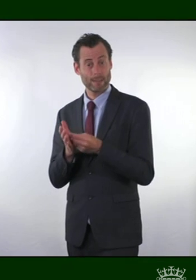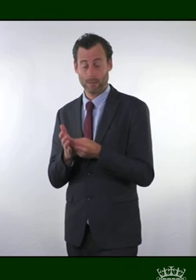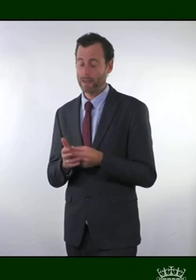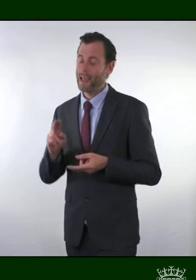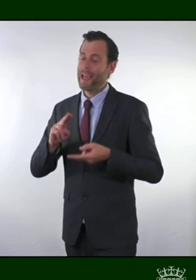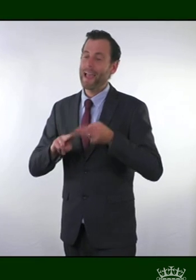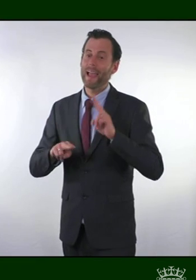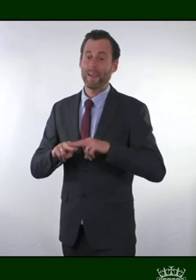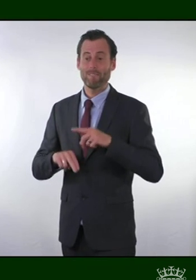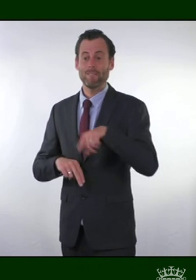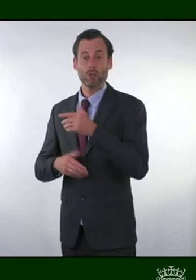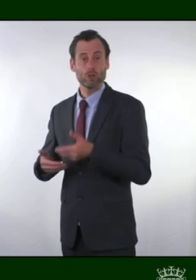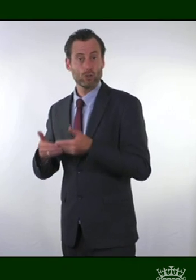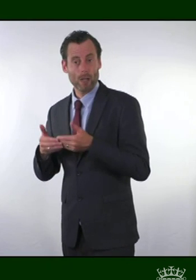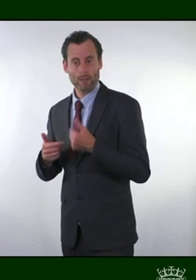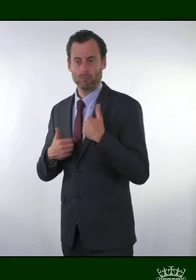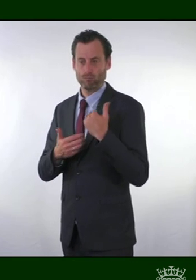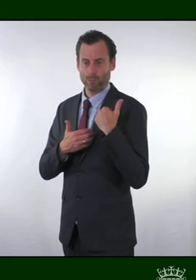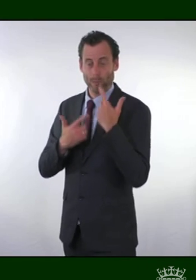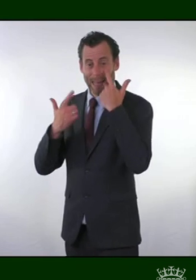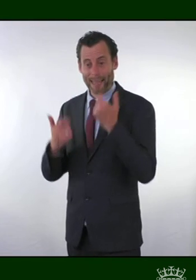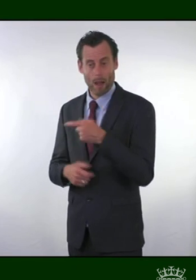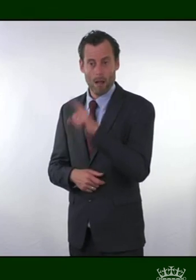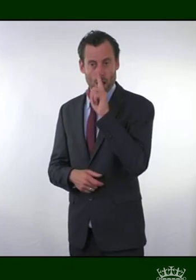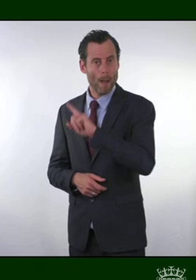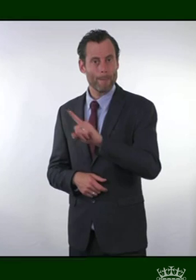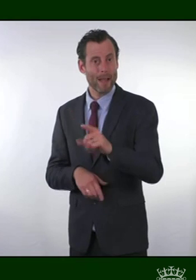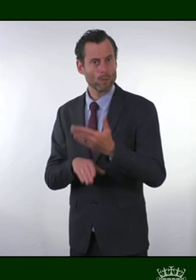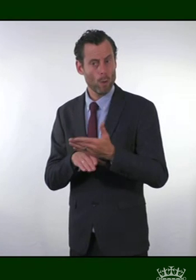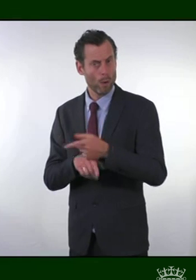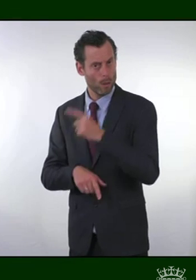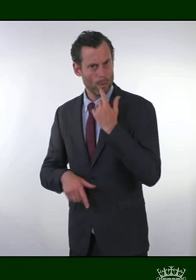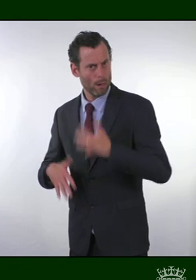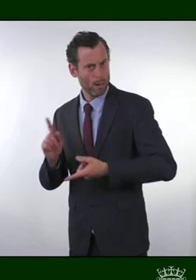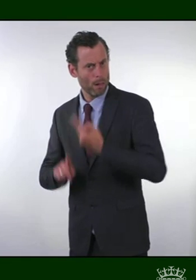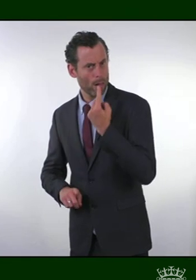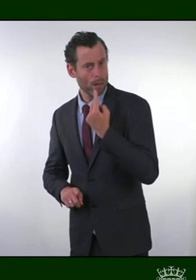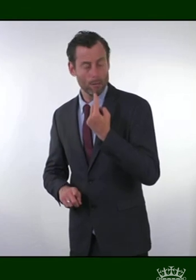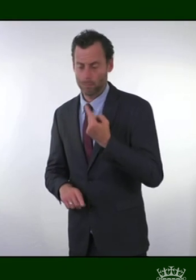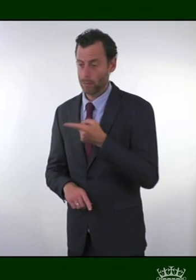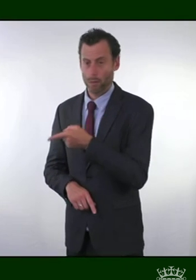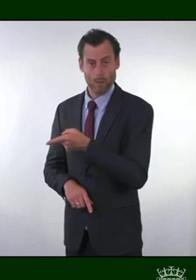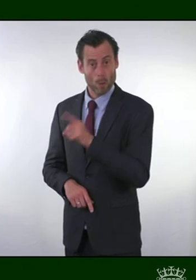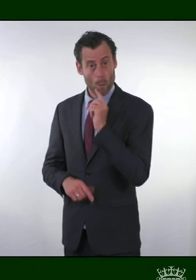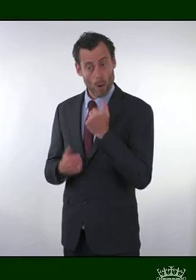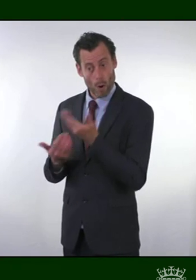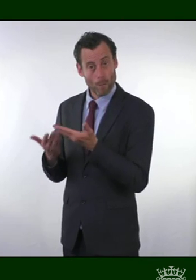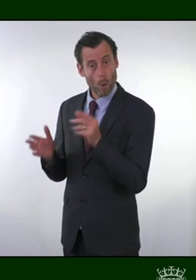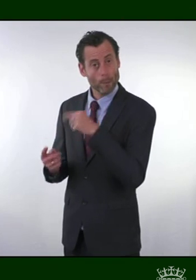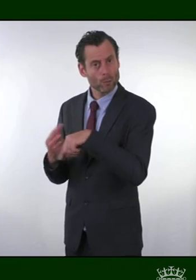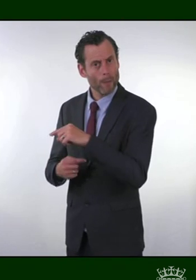What will happen to those shielding or with caring responsibilities? What will happen to those not currently on universal credit—will it be open to them?